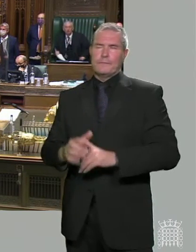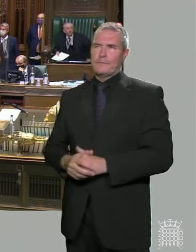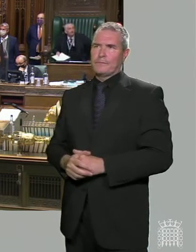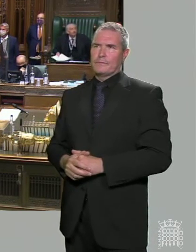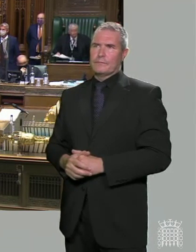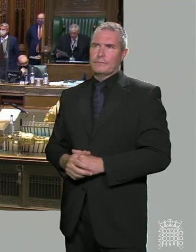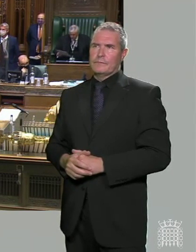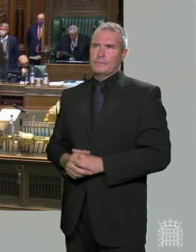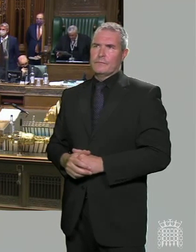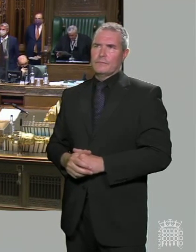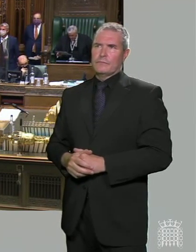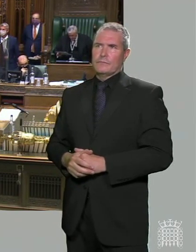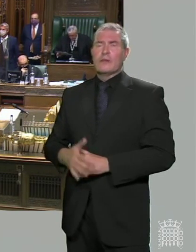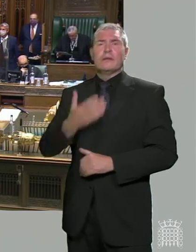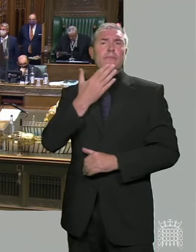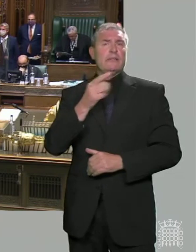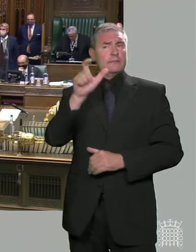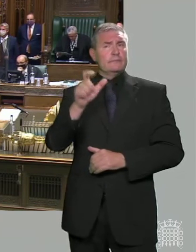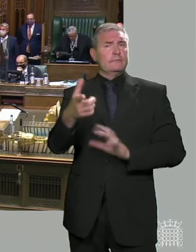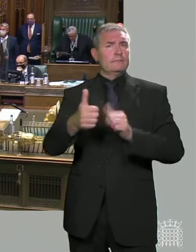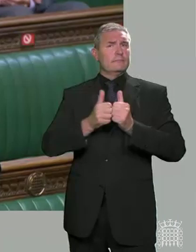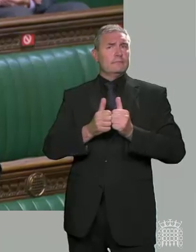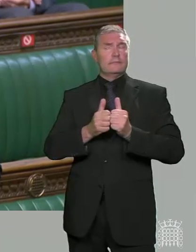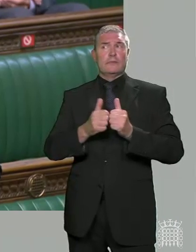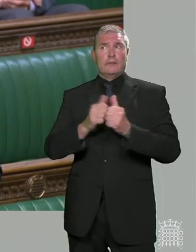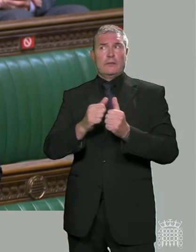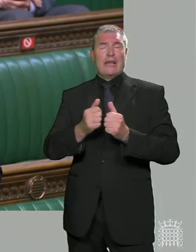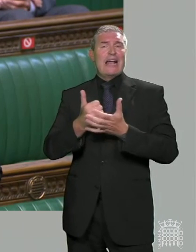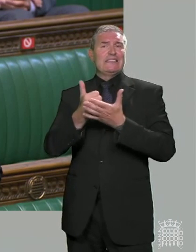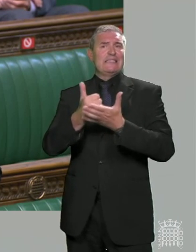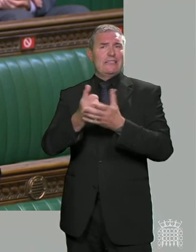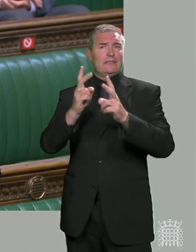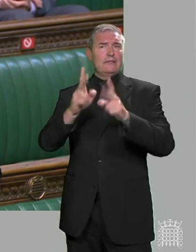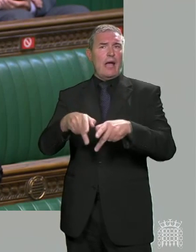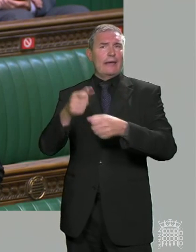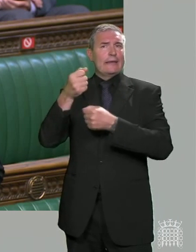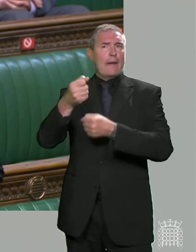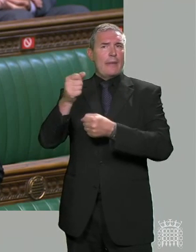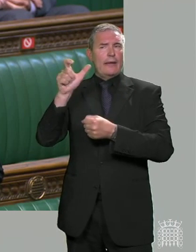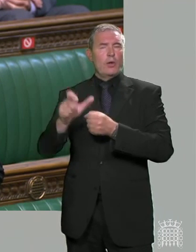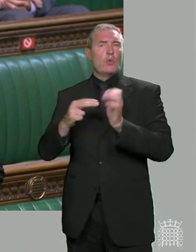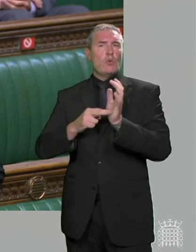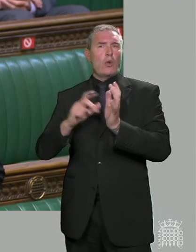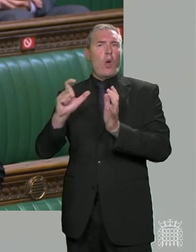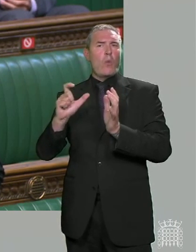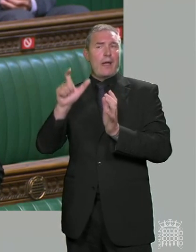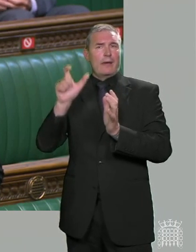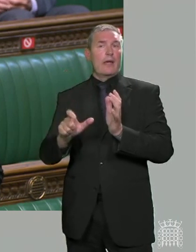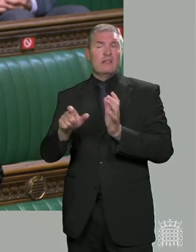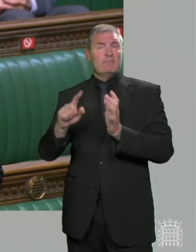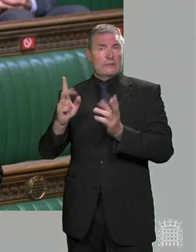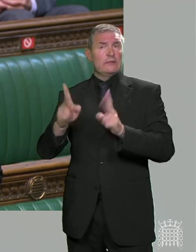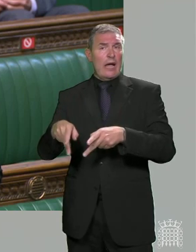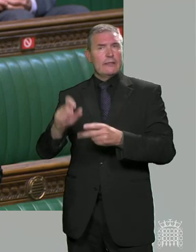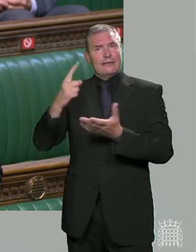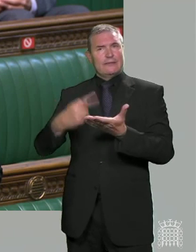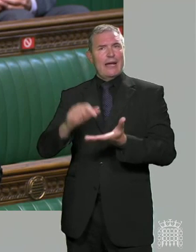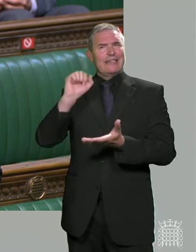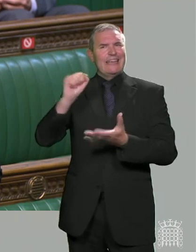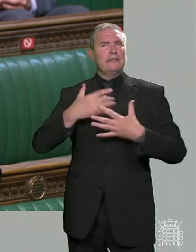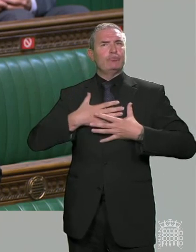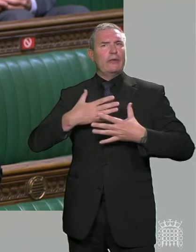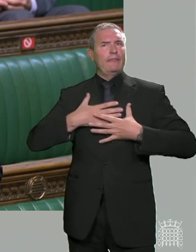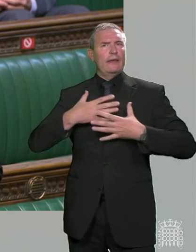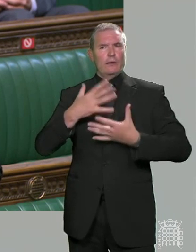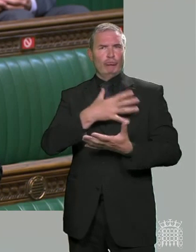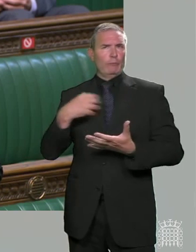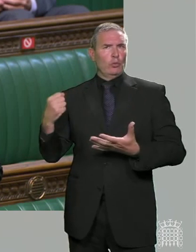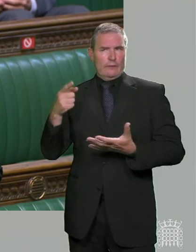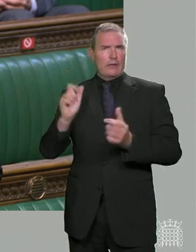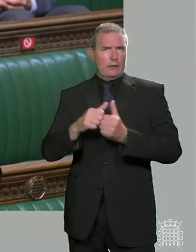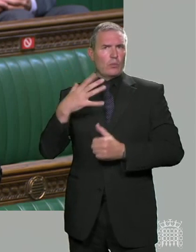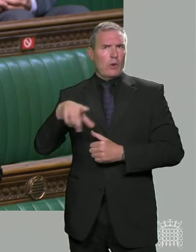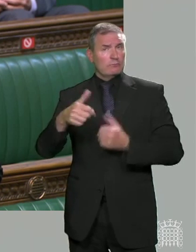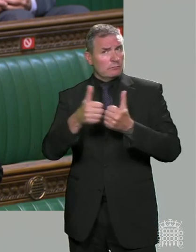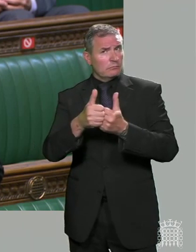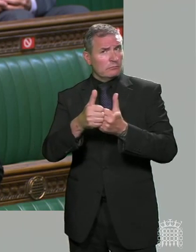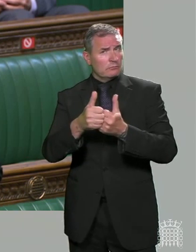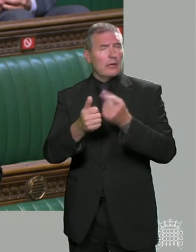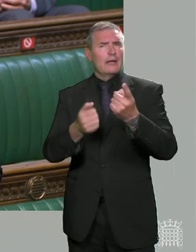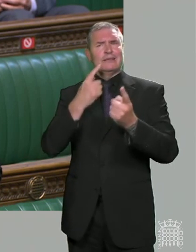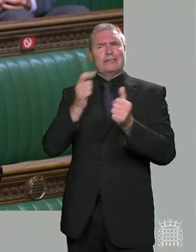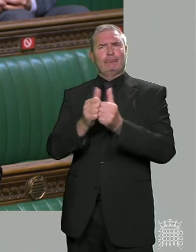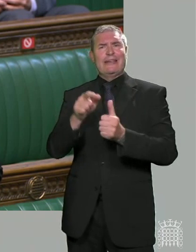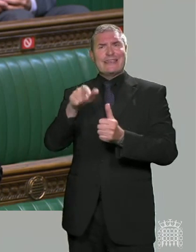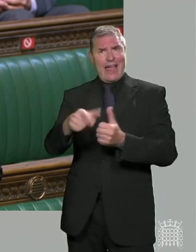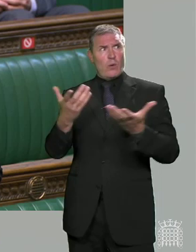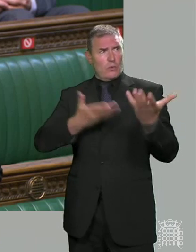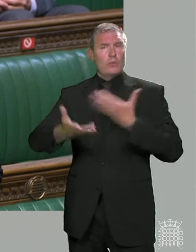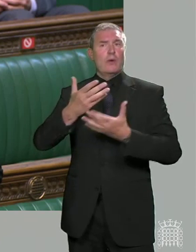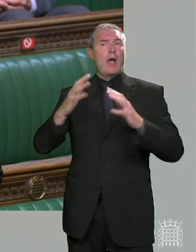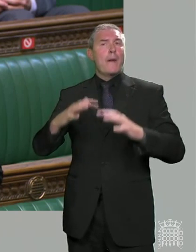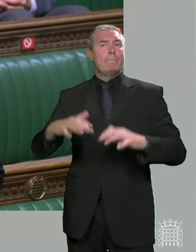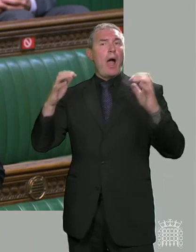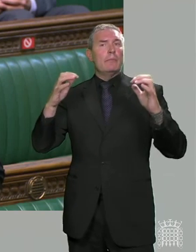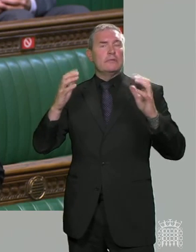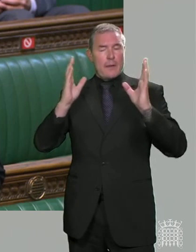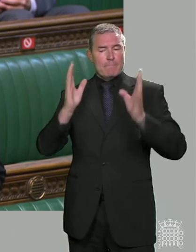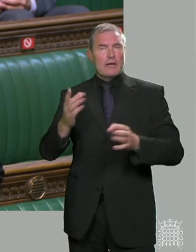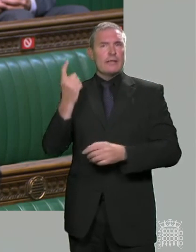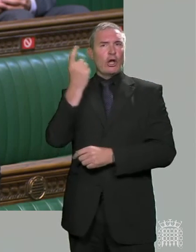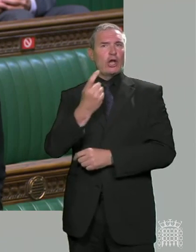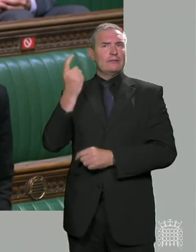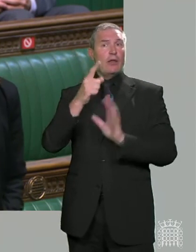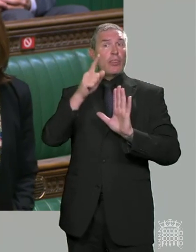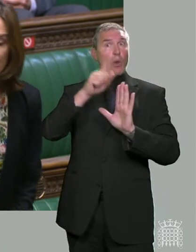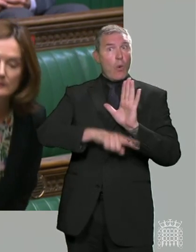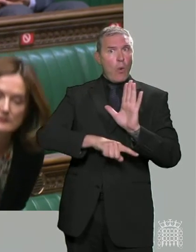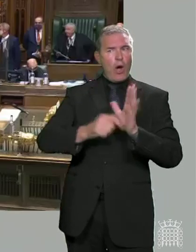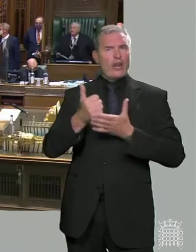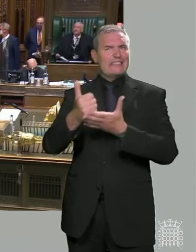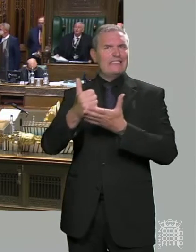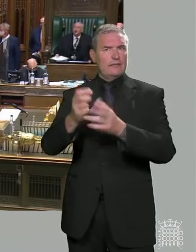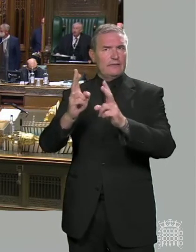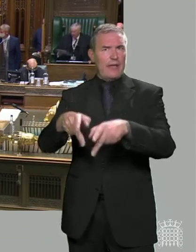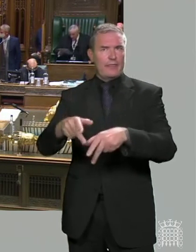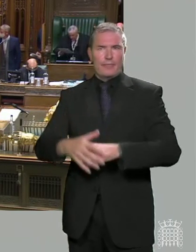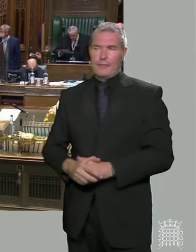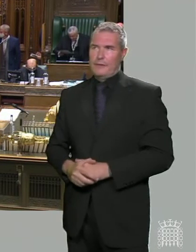Will my right honourable Friend join me in paying tribute to assisted dying campaigner Noel Conway, who has died after taking the decision to have his breathing support removed, and does my right honourable Friend agree that it is now time for Parliament to properly consider the law on assisted dying?